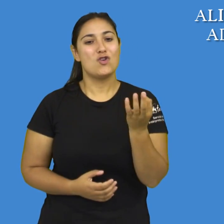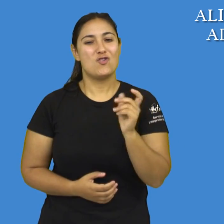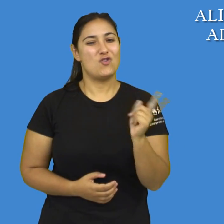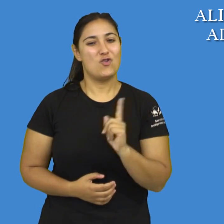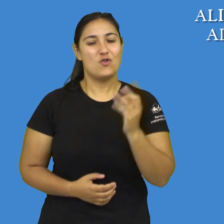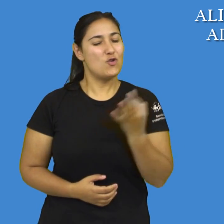no